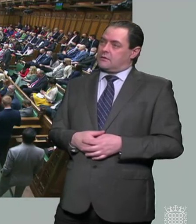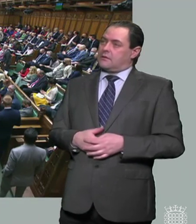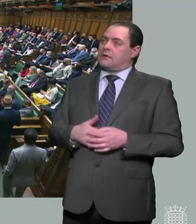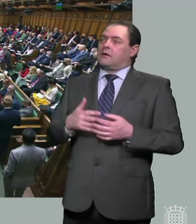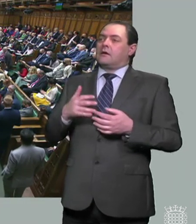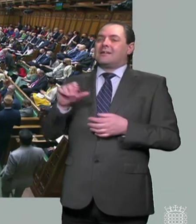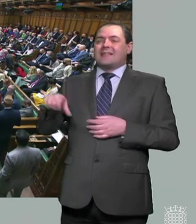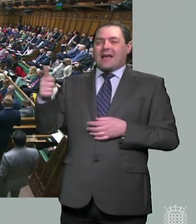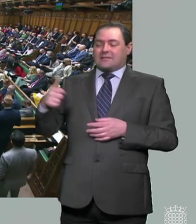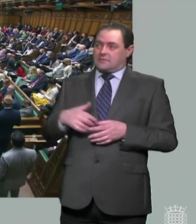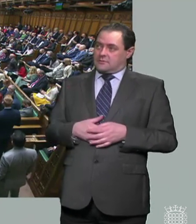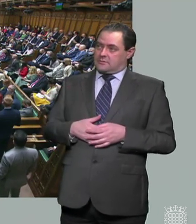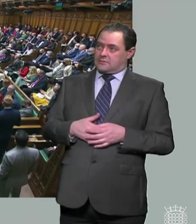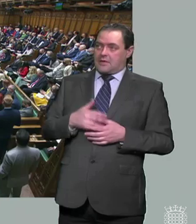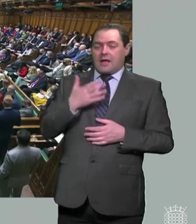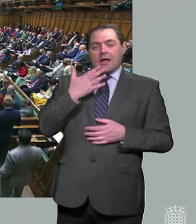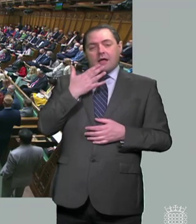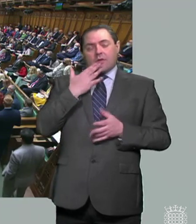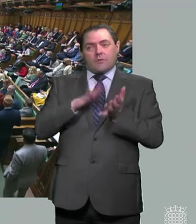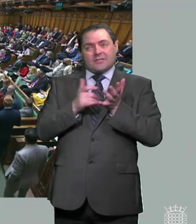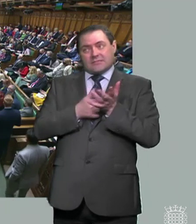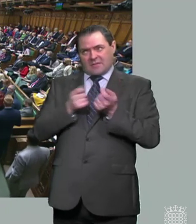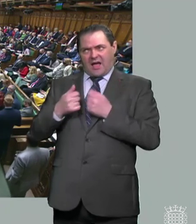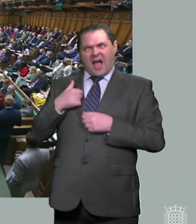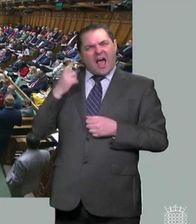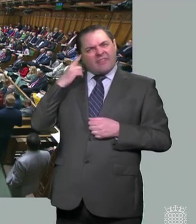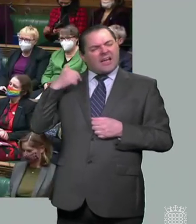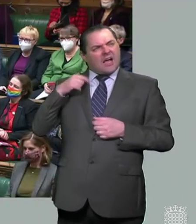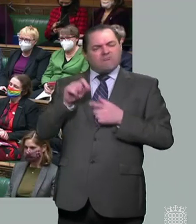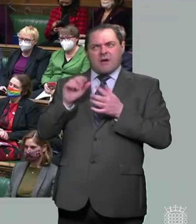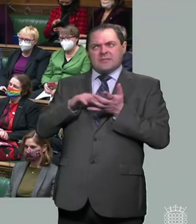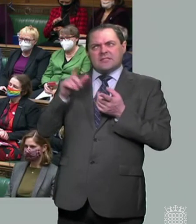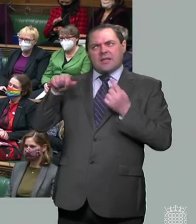6. I understand that the Prime Minister has been heard singing “I will survive” in recent days.